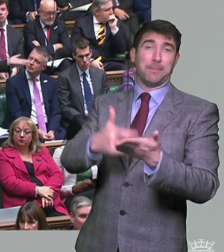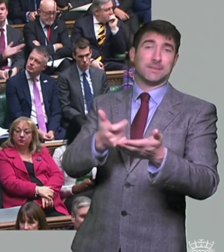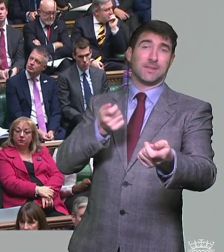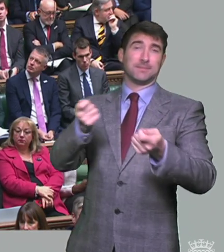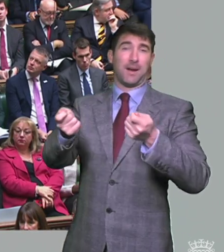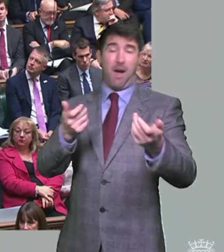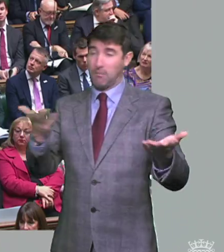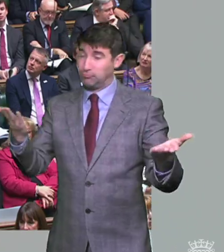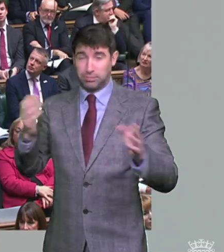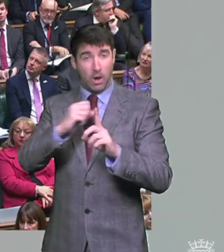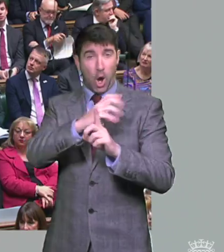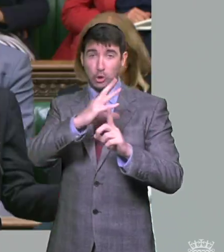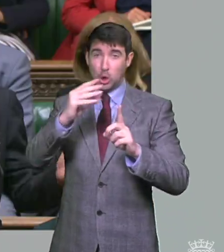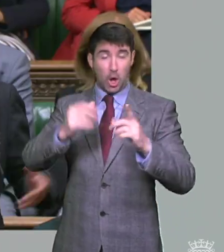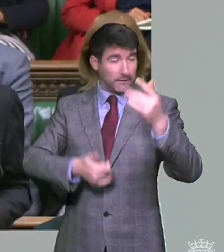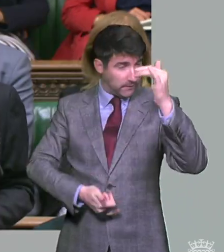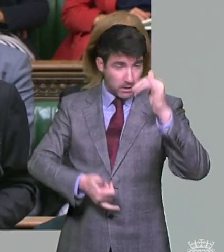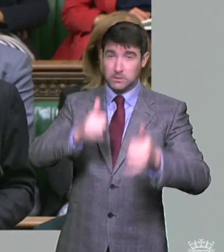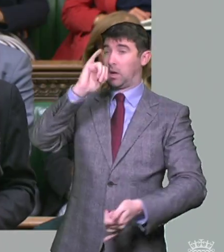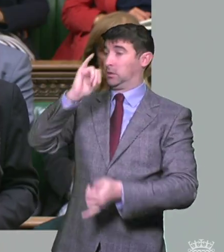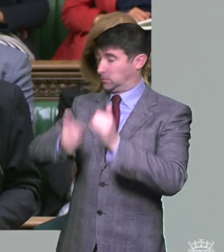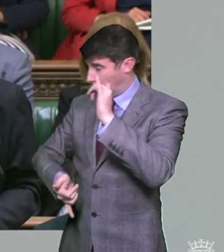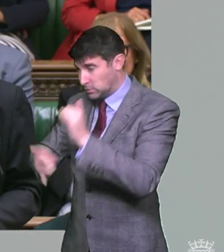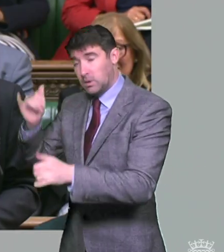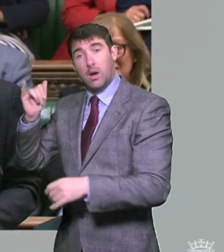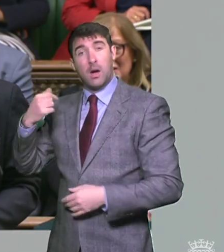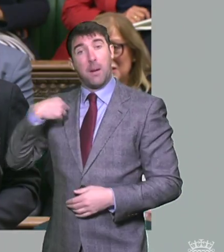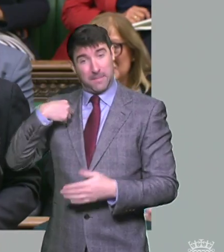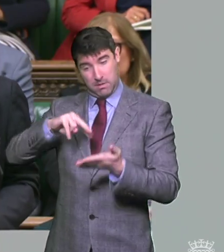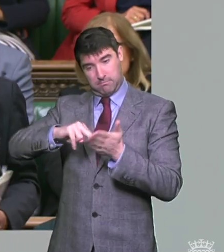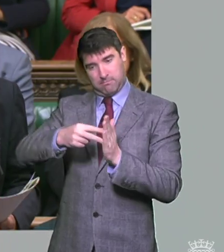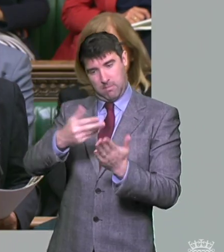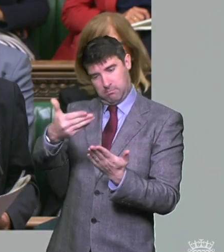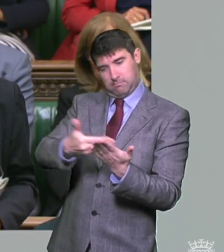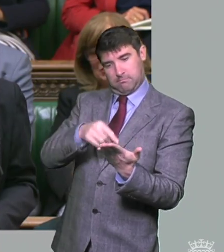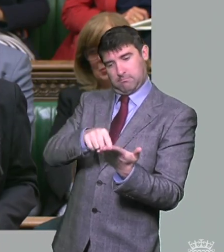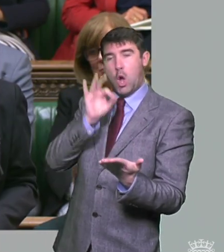A few days ago, I was going to put my question to the right honourable Member for South West Norfolk, the now former Prime Minister.